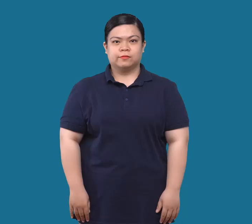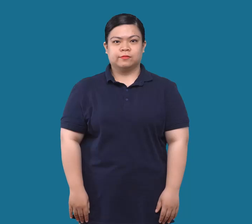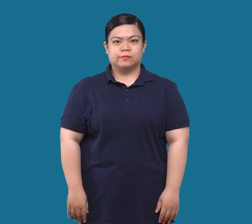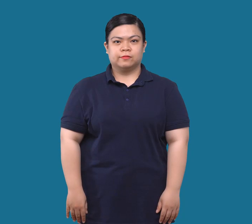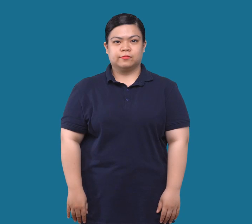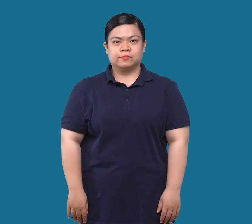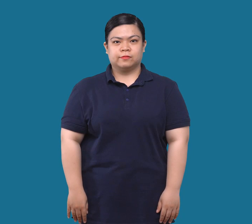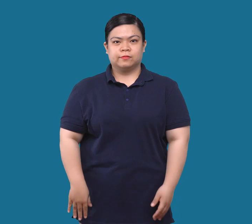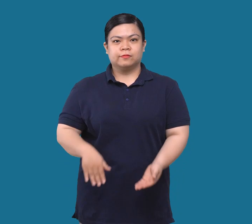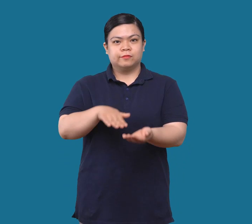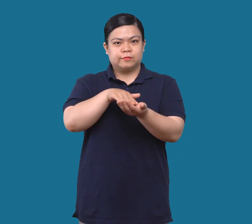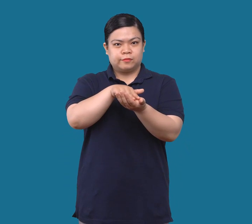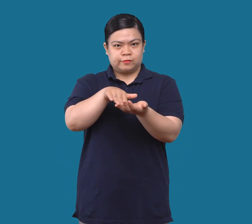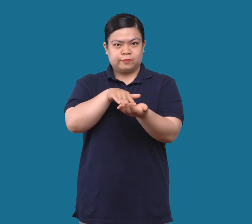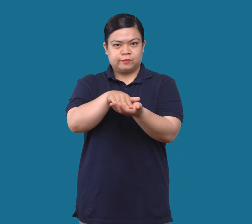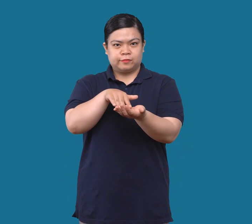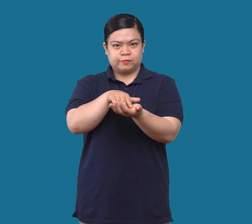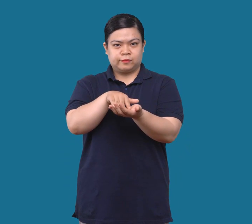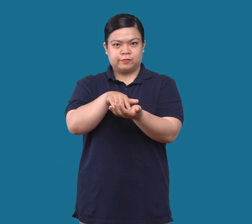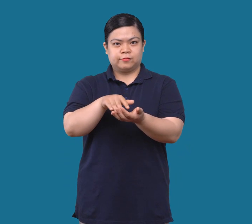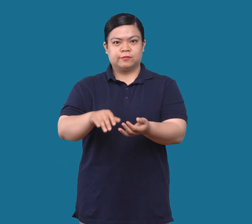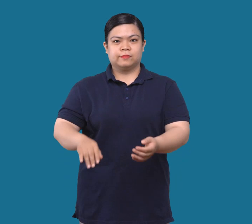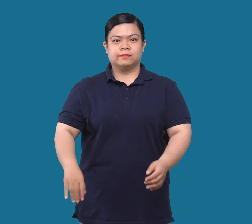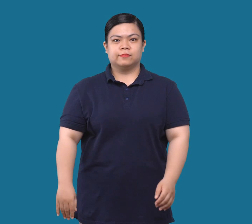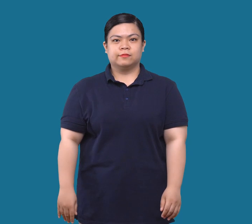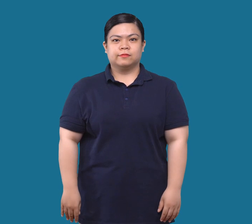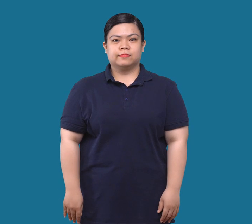rửa bát